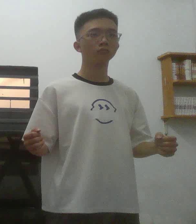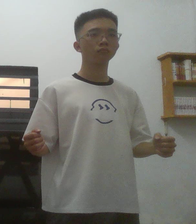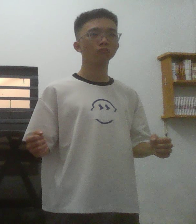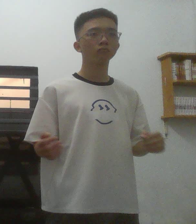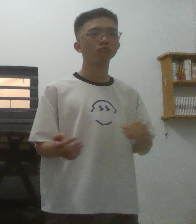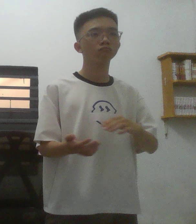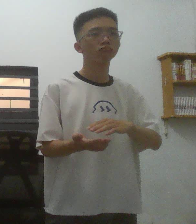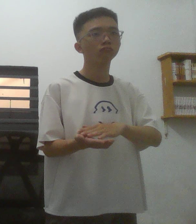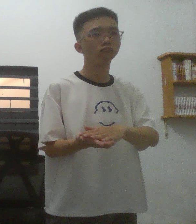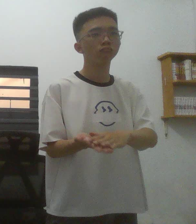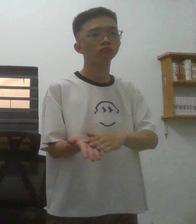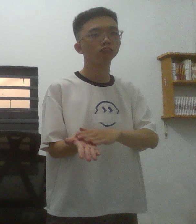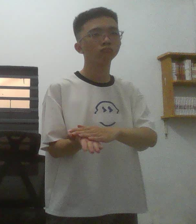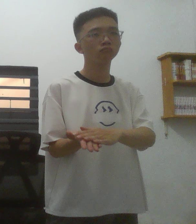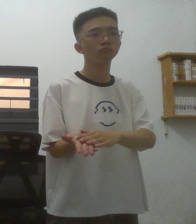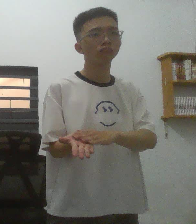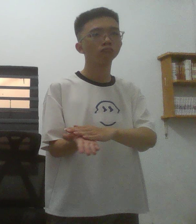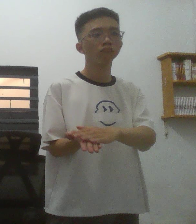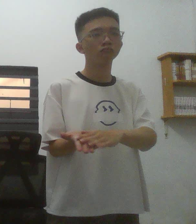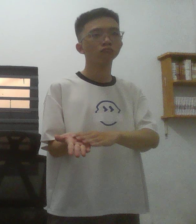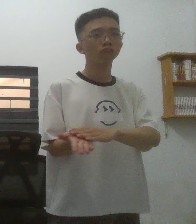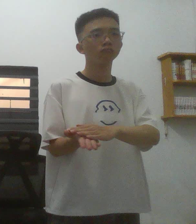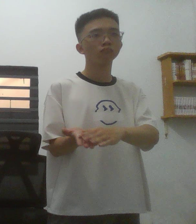xin loi